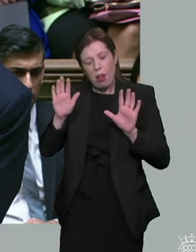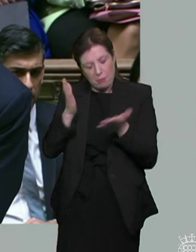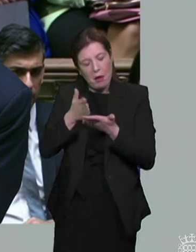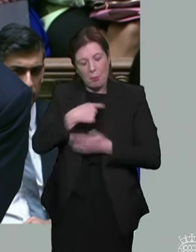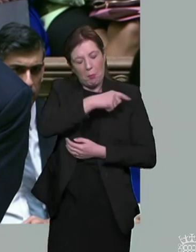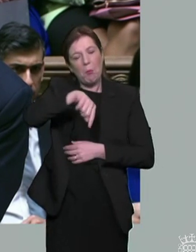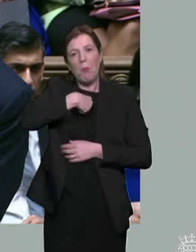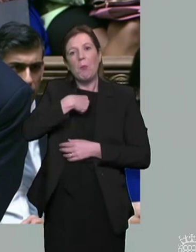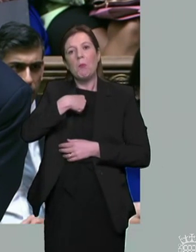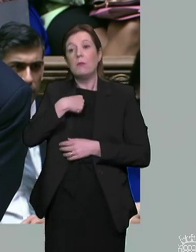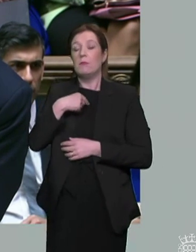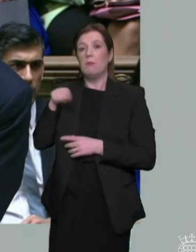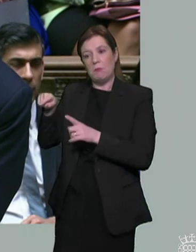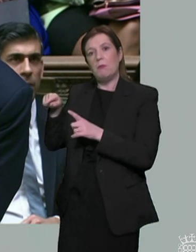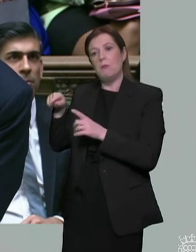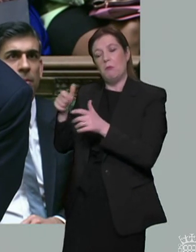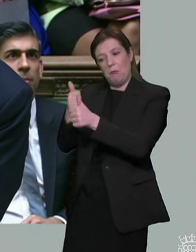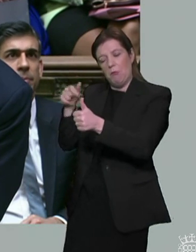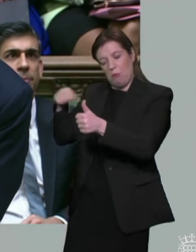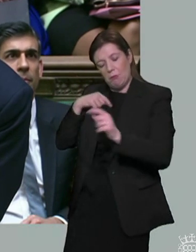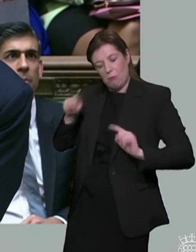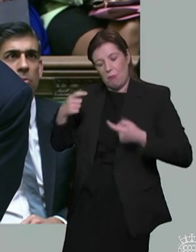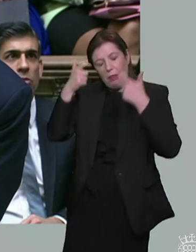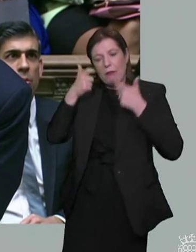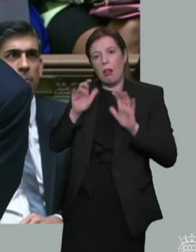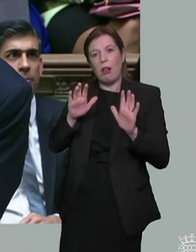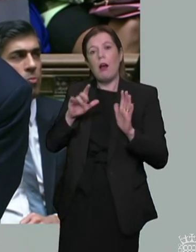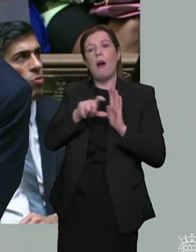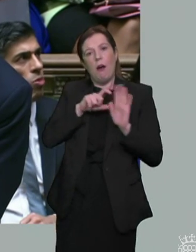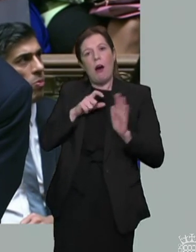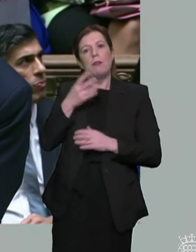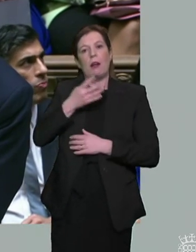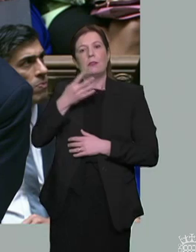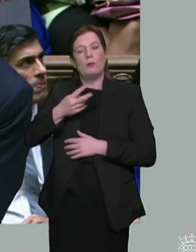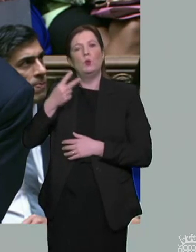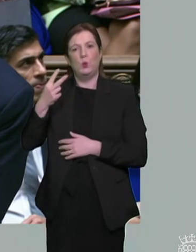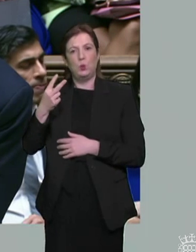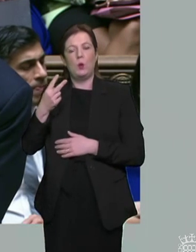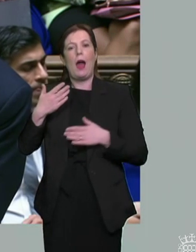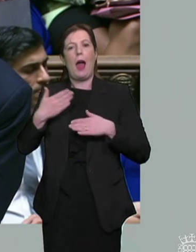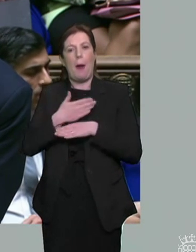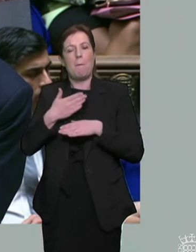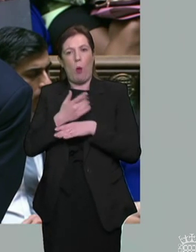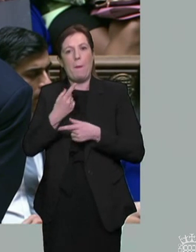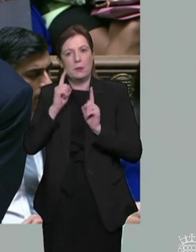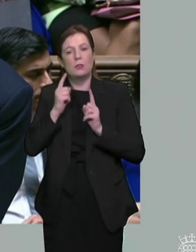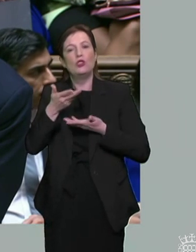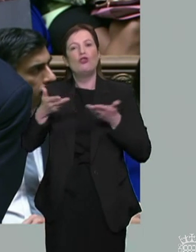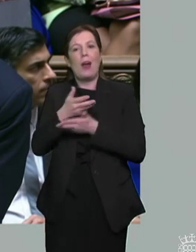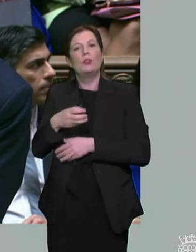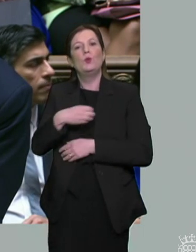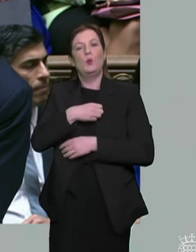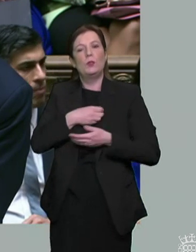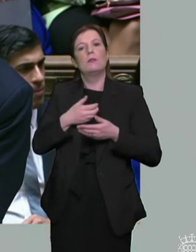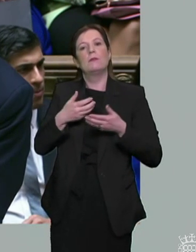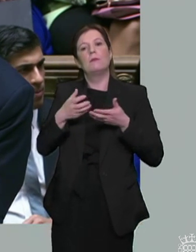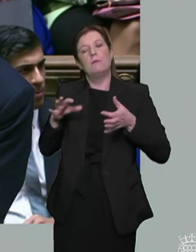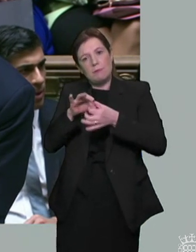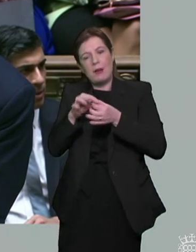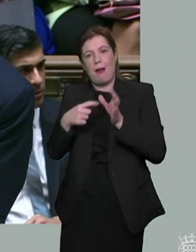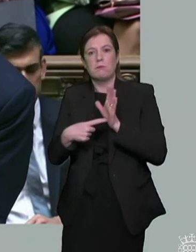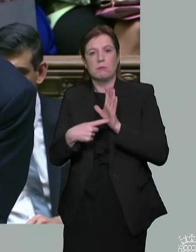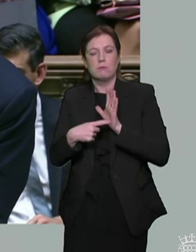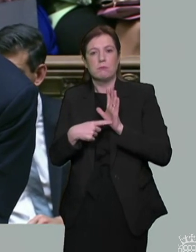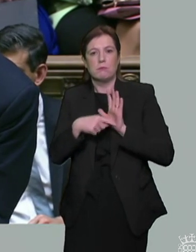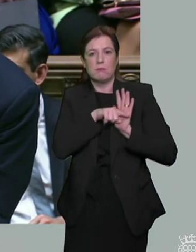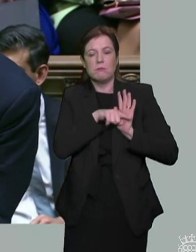Yes, we are—against the company concerned, under the 1992 and 1996 Acts.